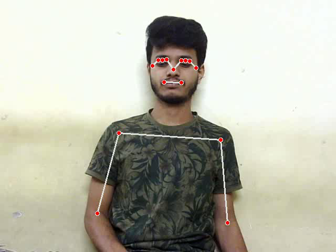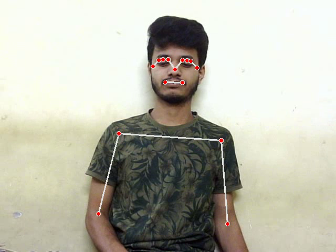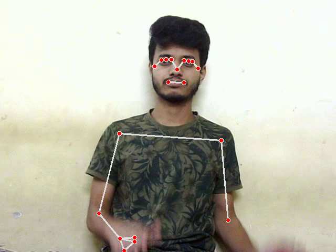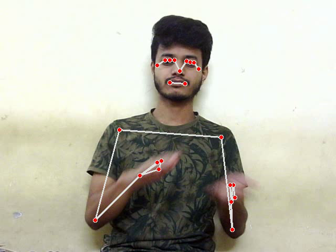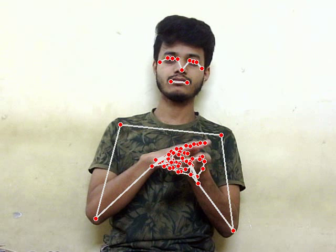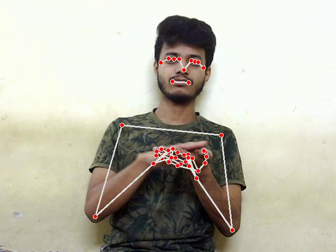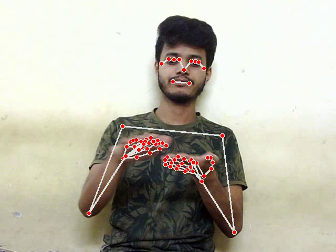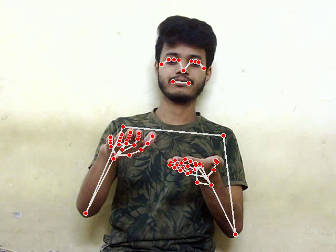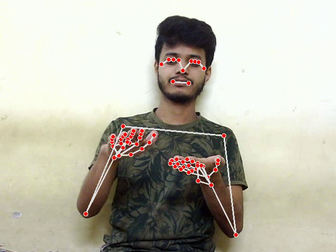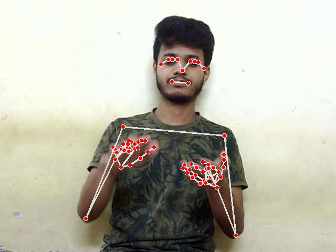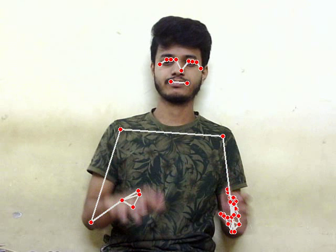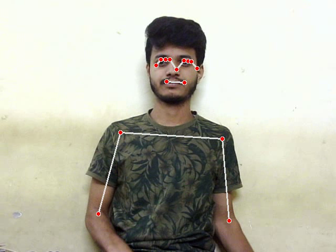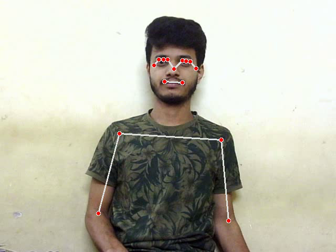nice